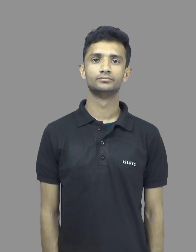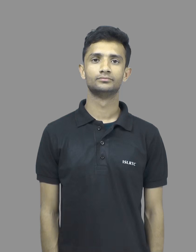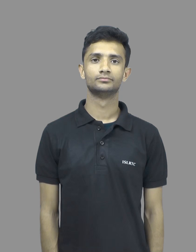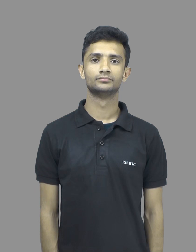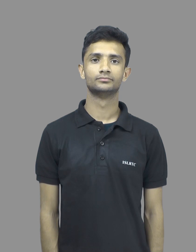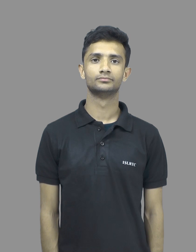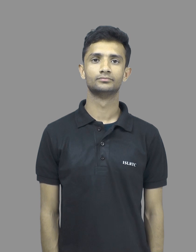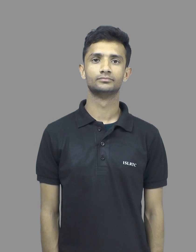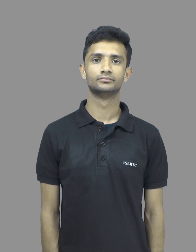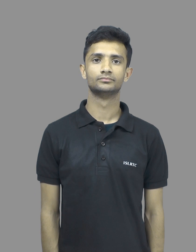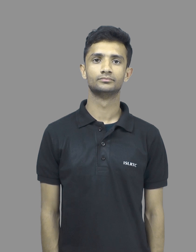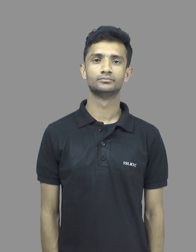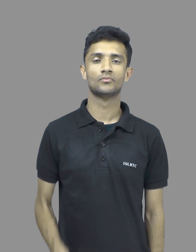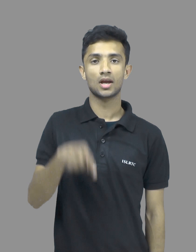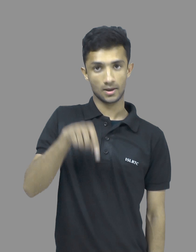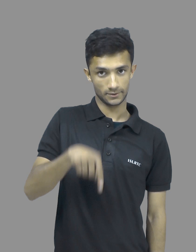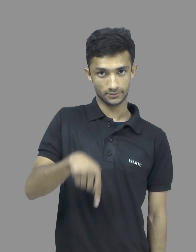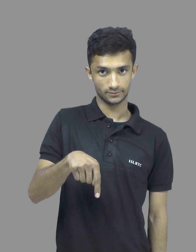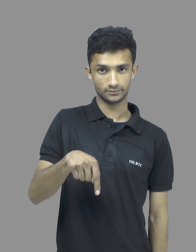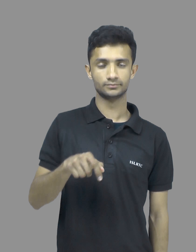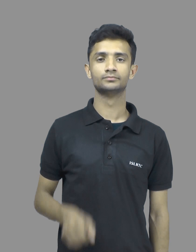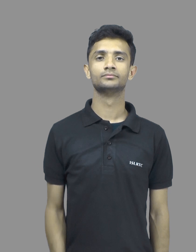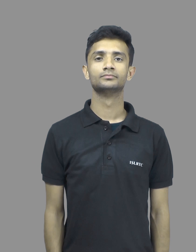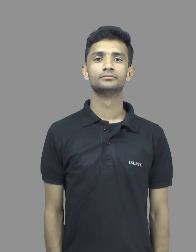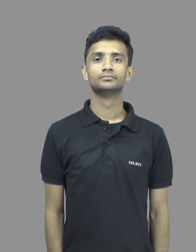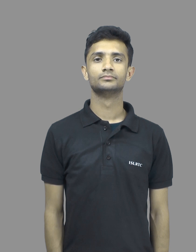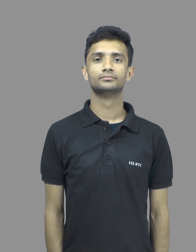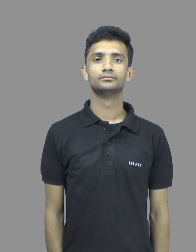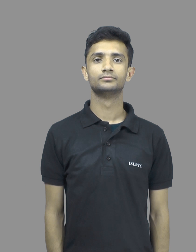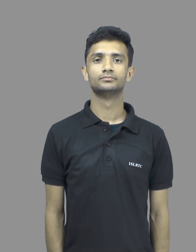Present (Now)